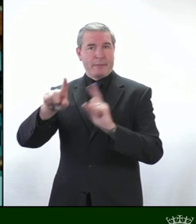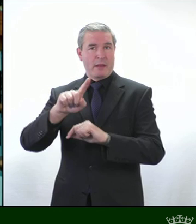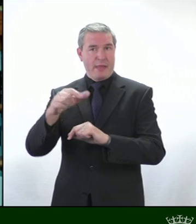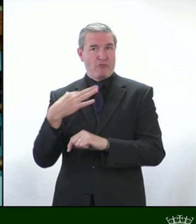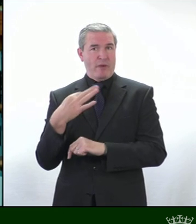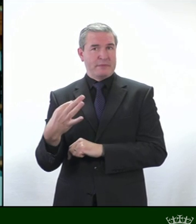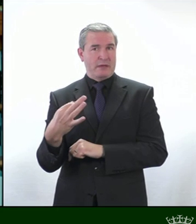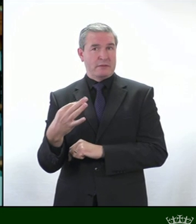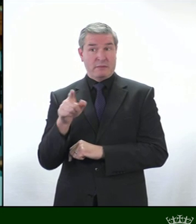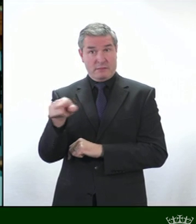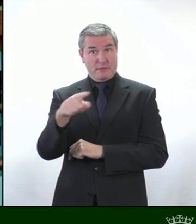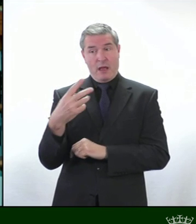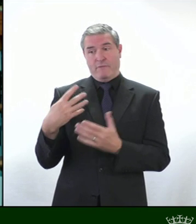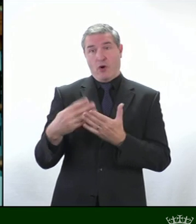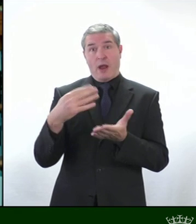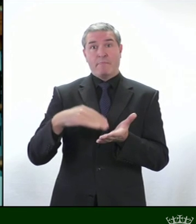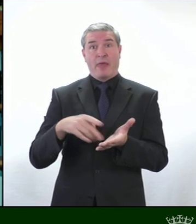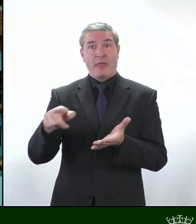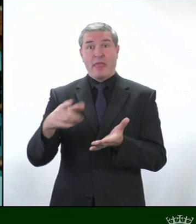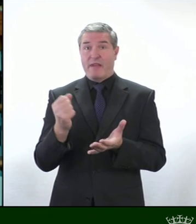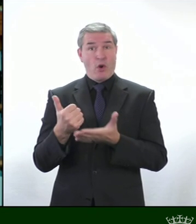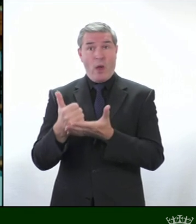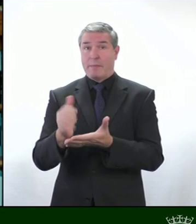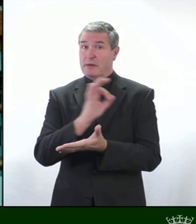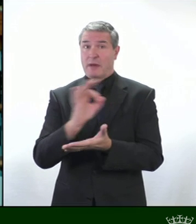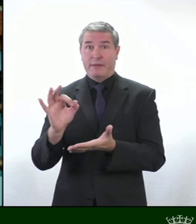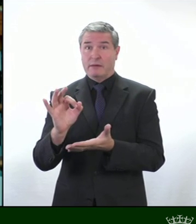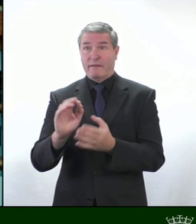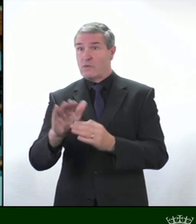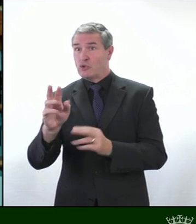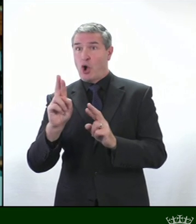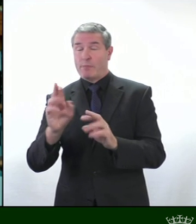For the past nine months, the excluded have been living without any help and without any hope.